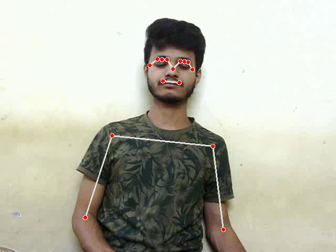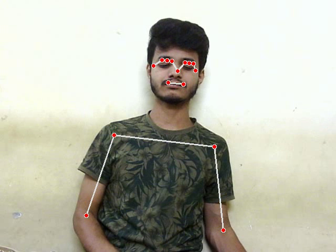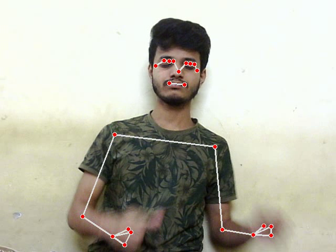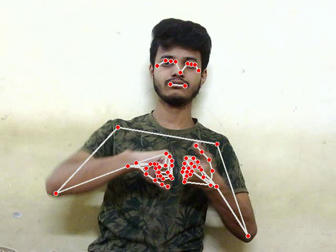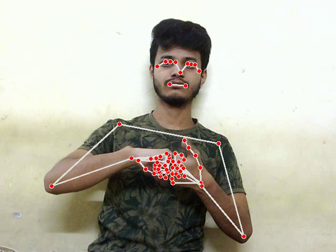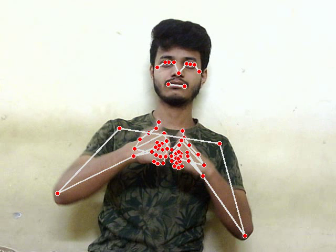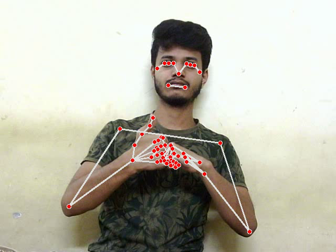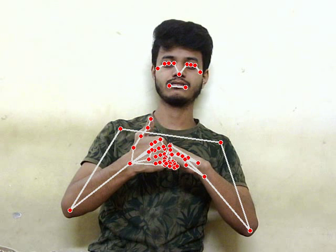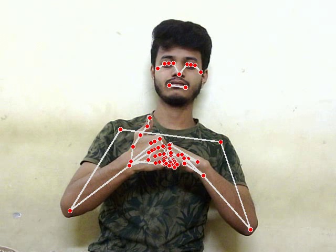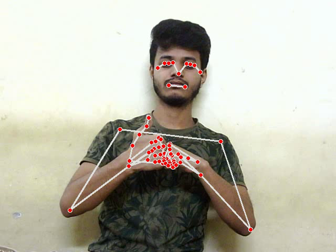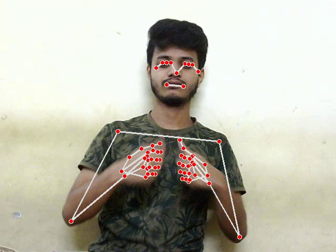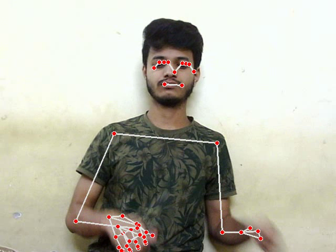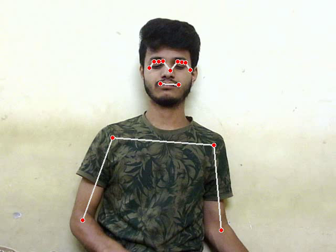how